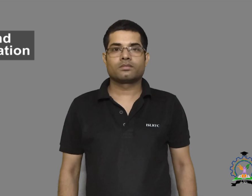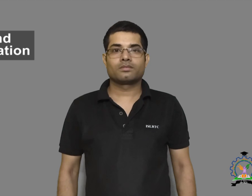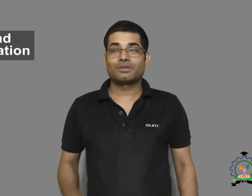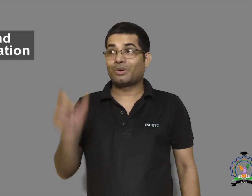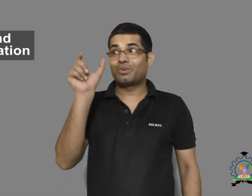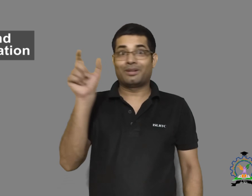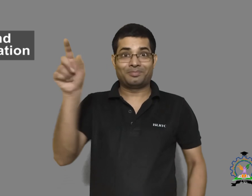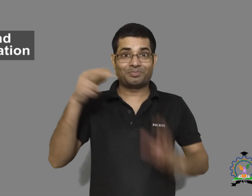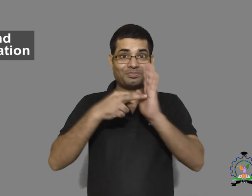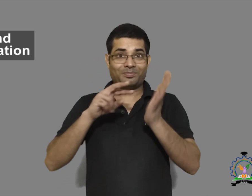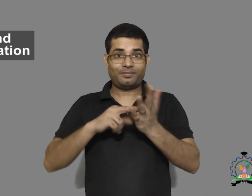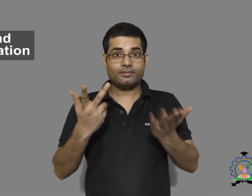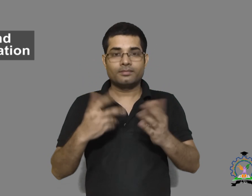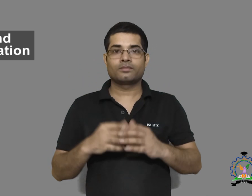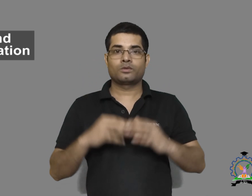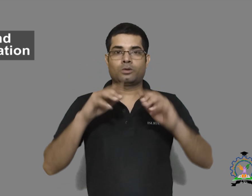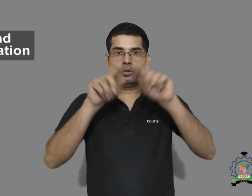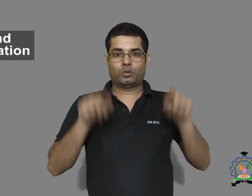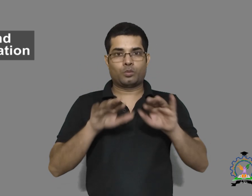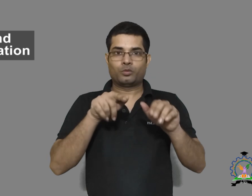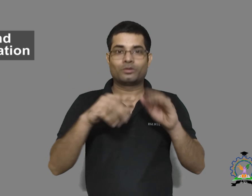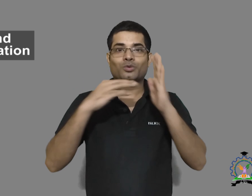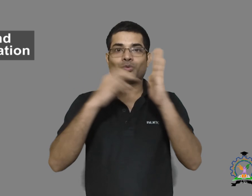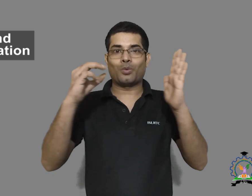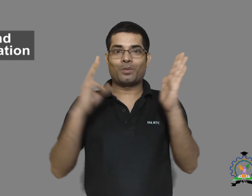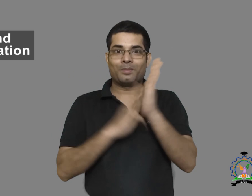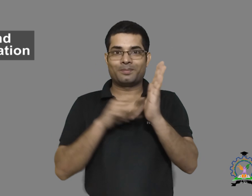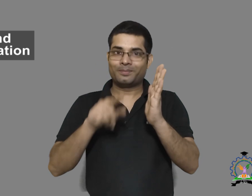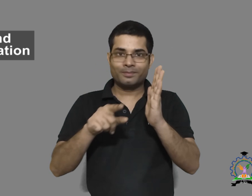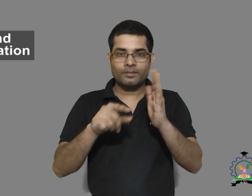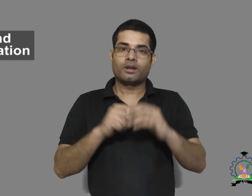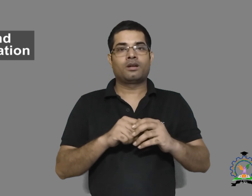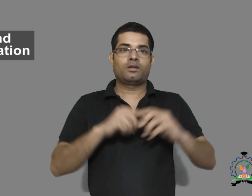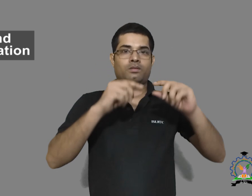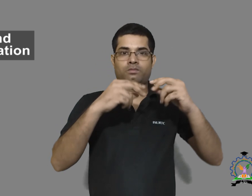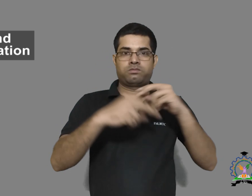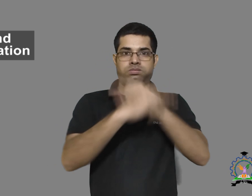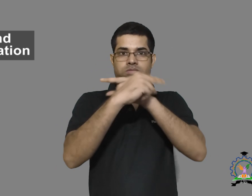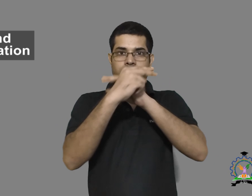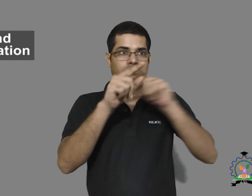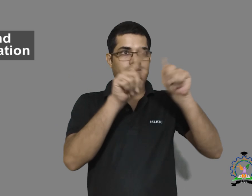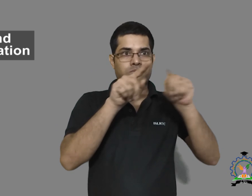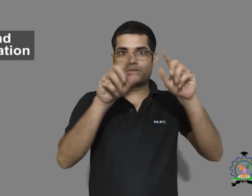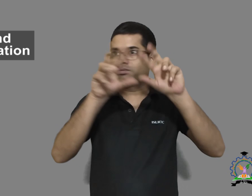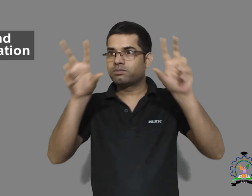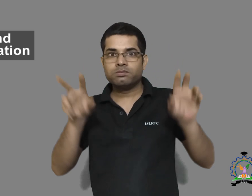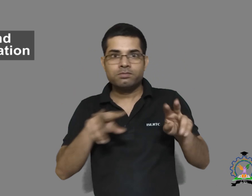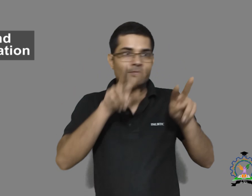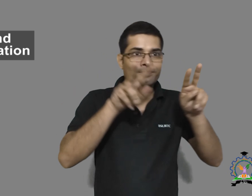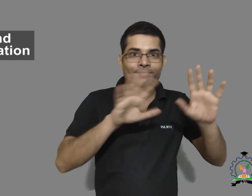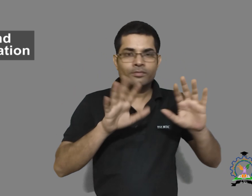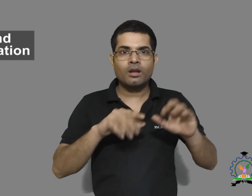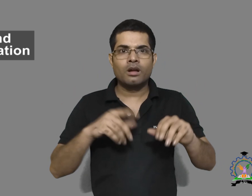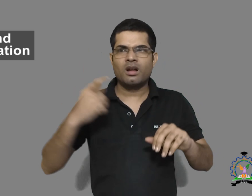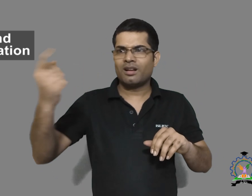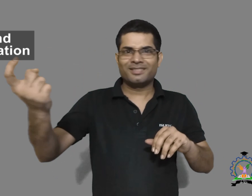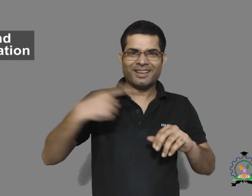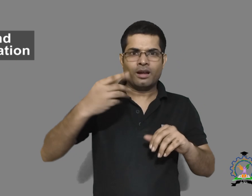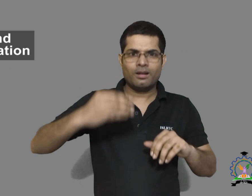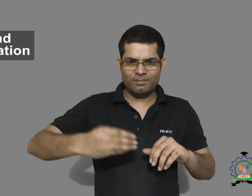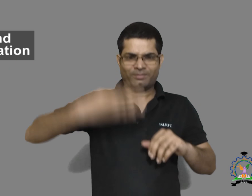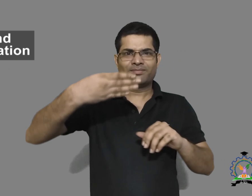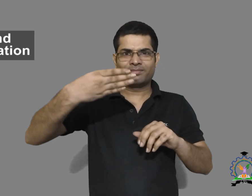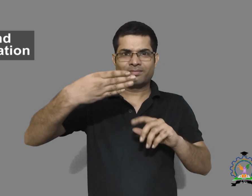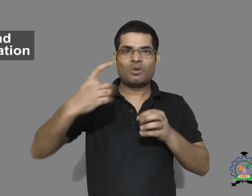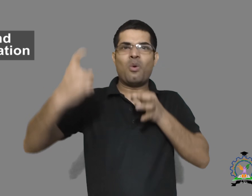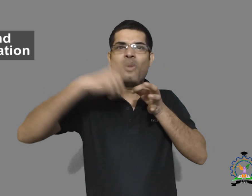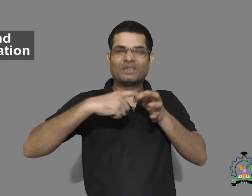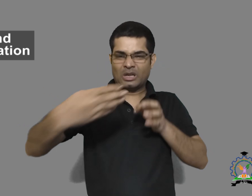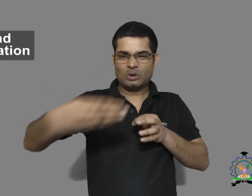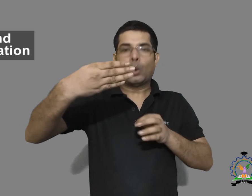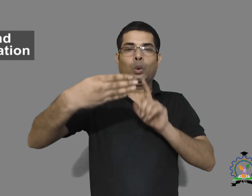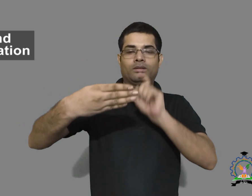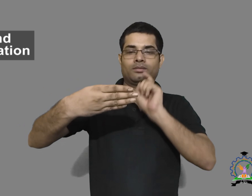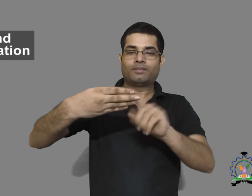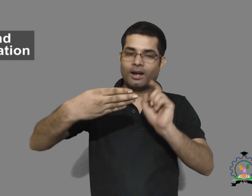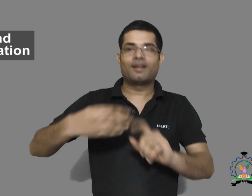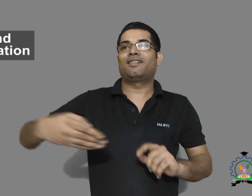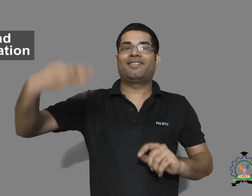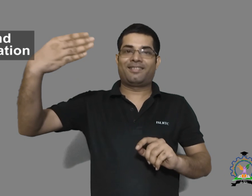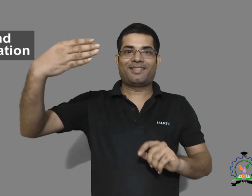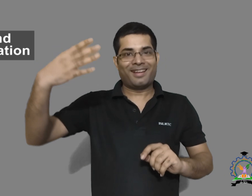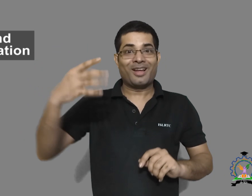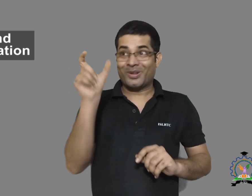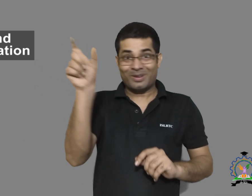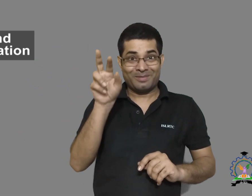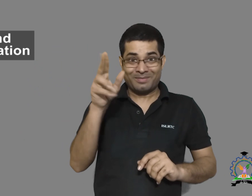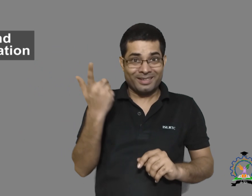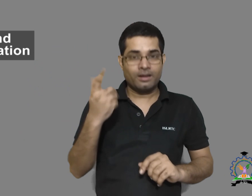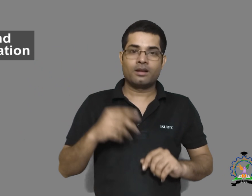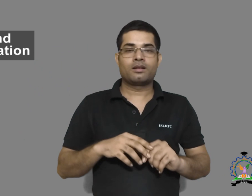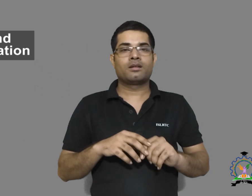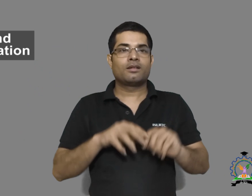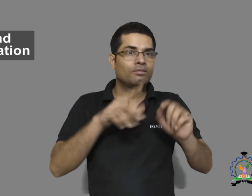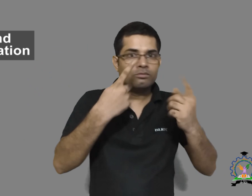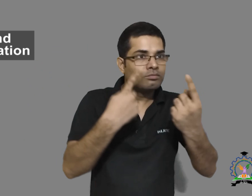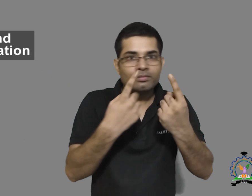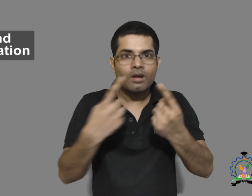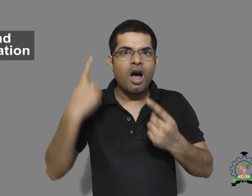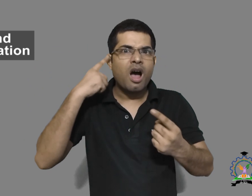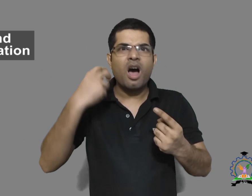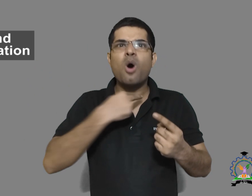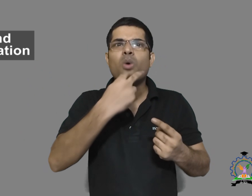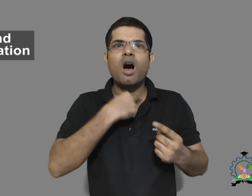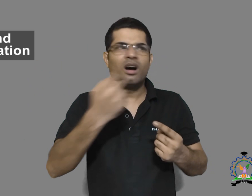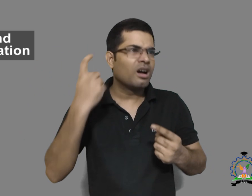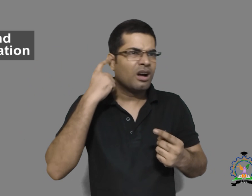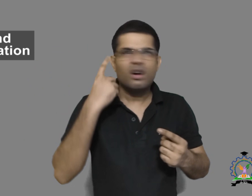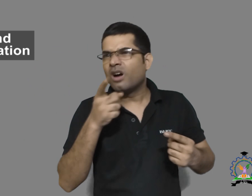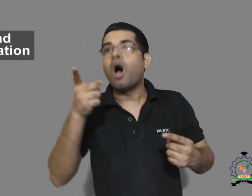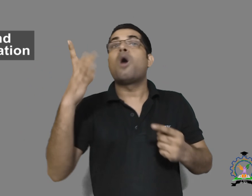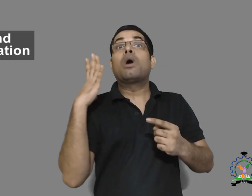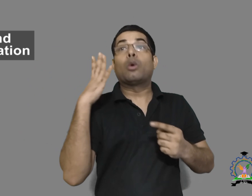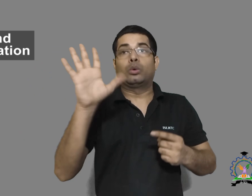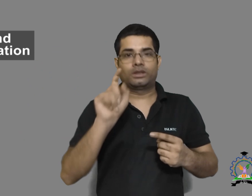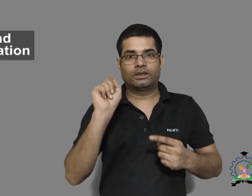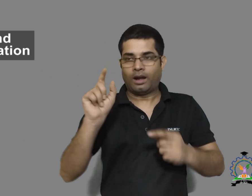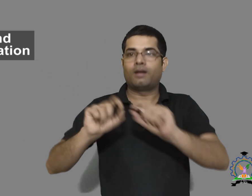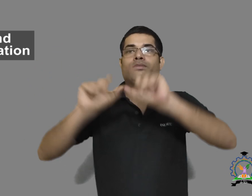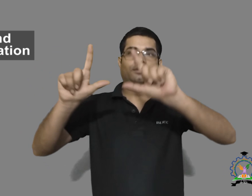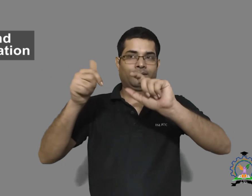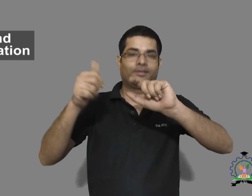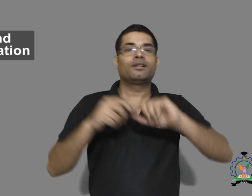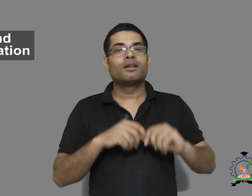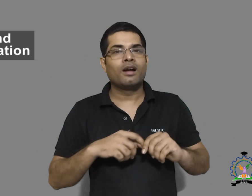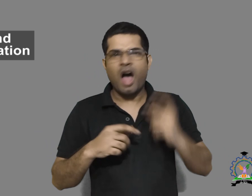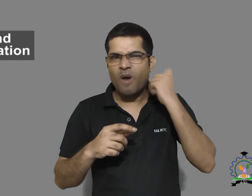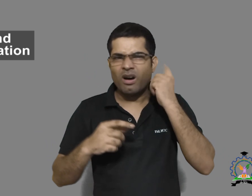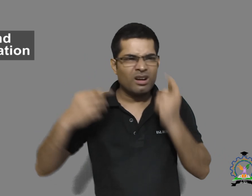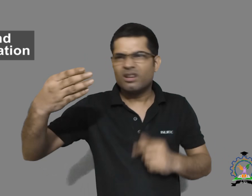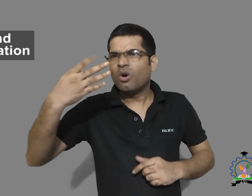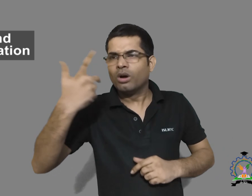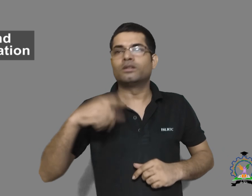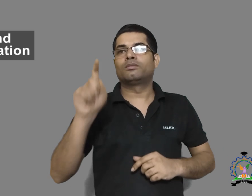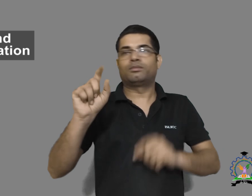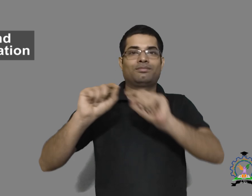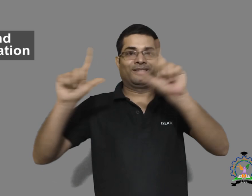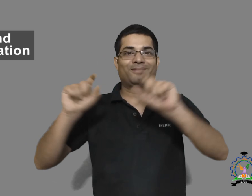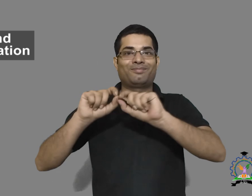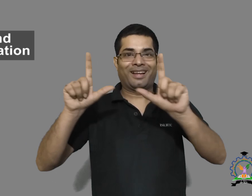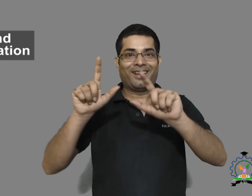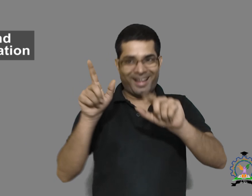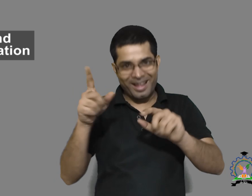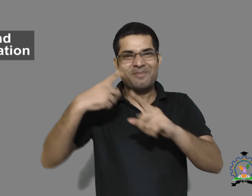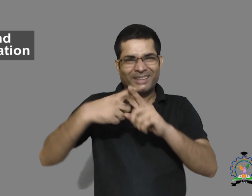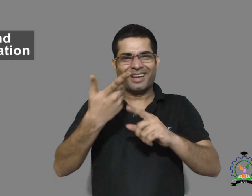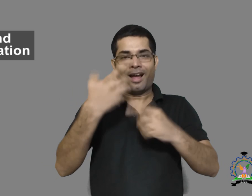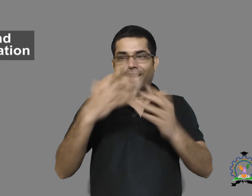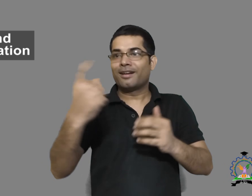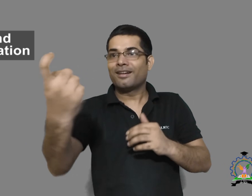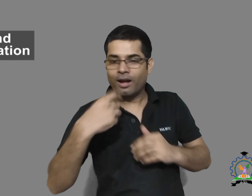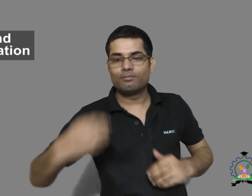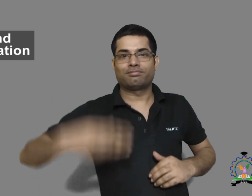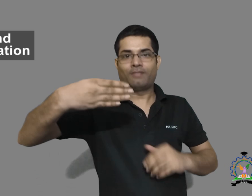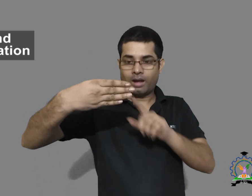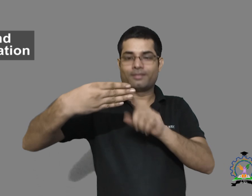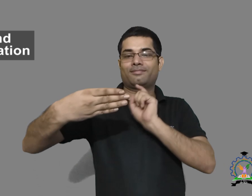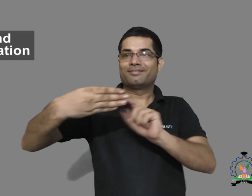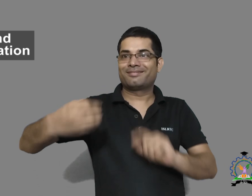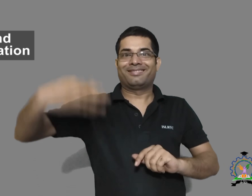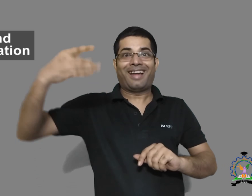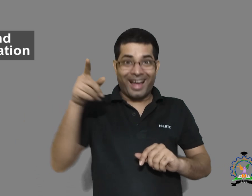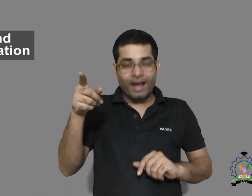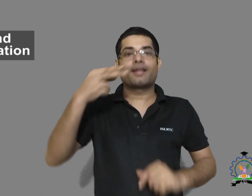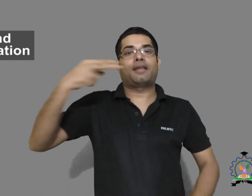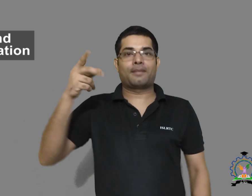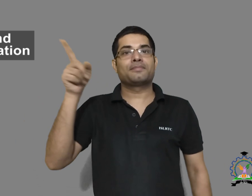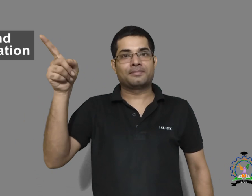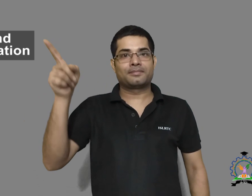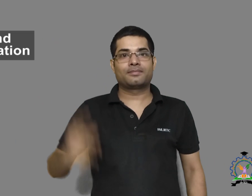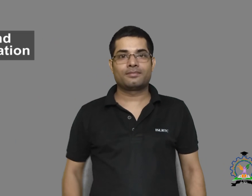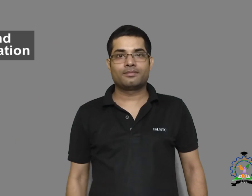Sound Notification